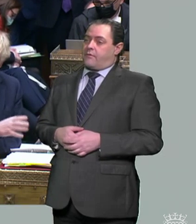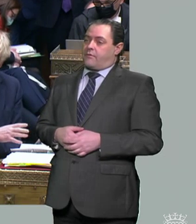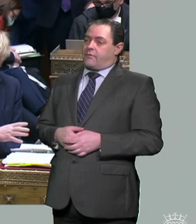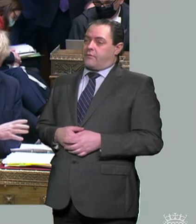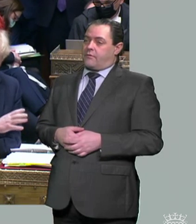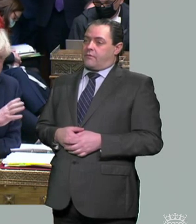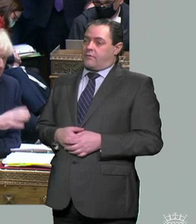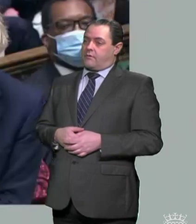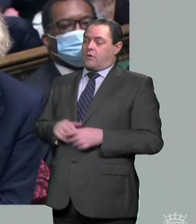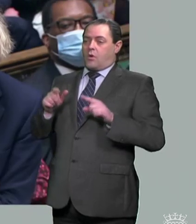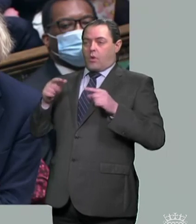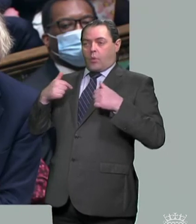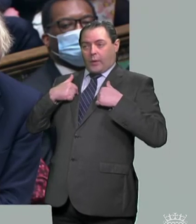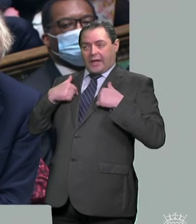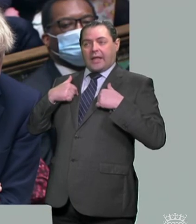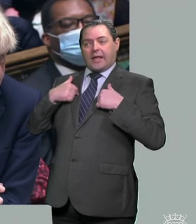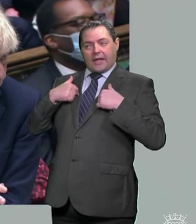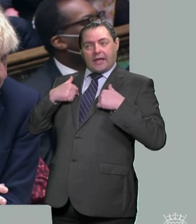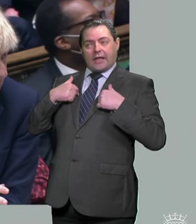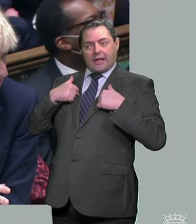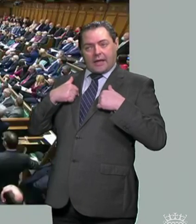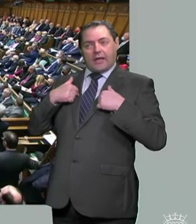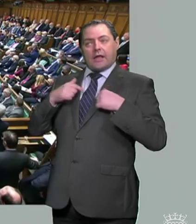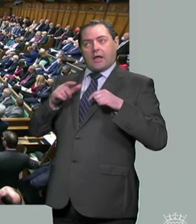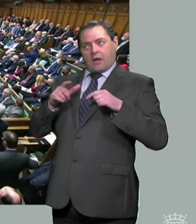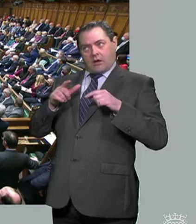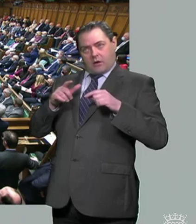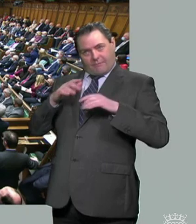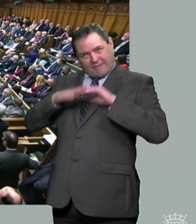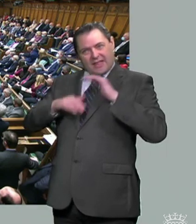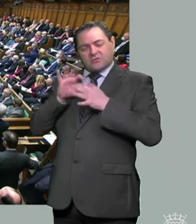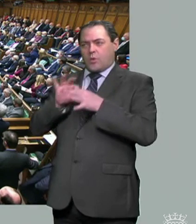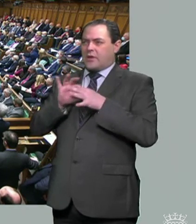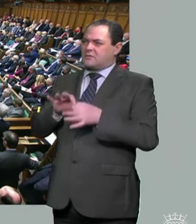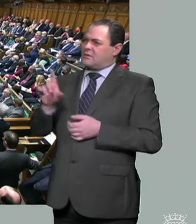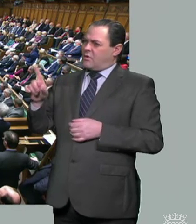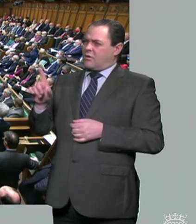We are building a coalition— We are building a coalition—